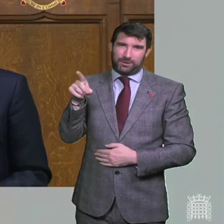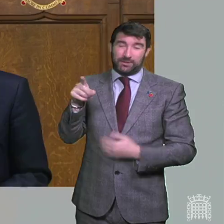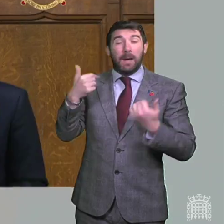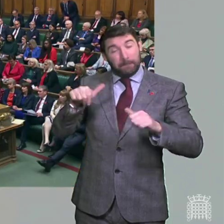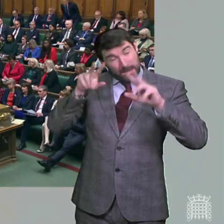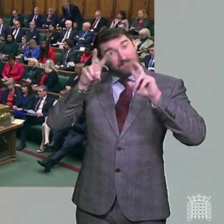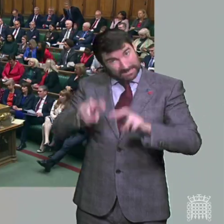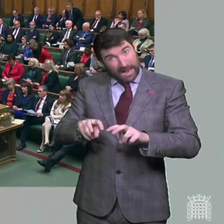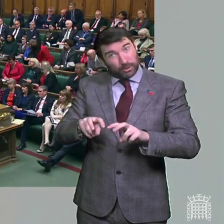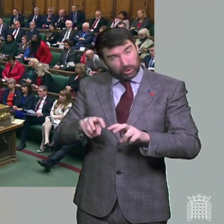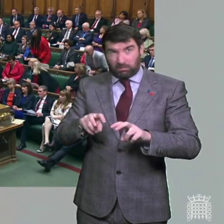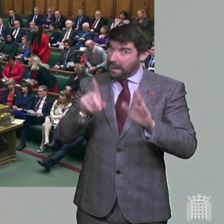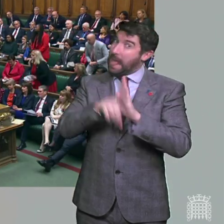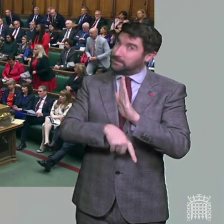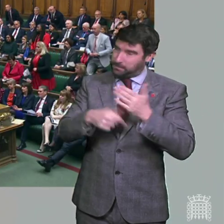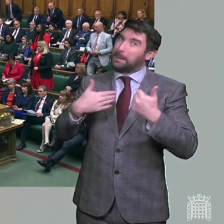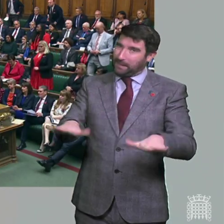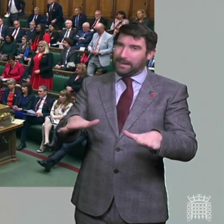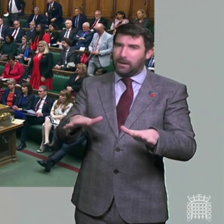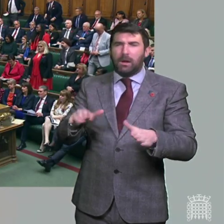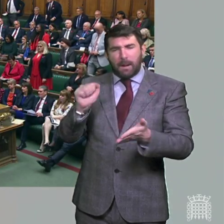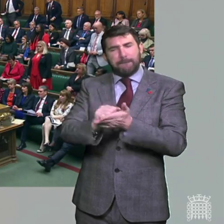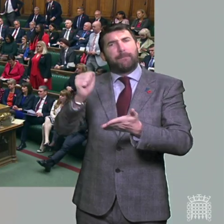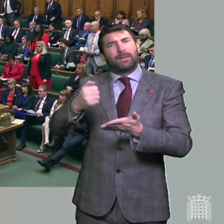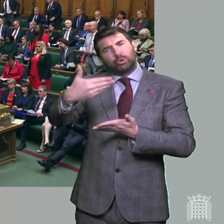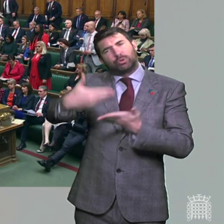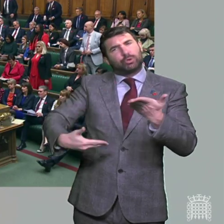Why have they not?